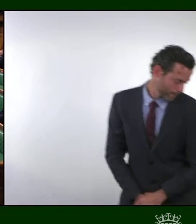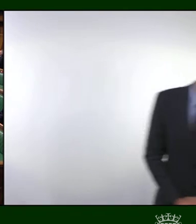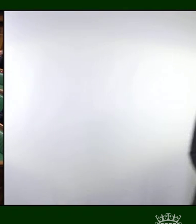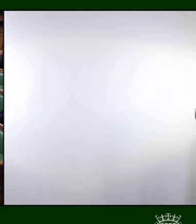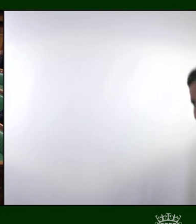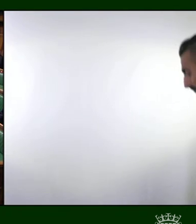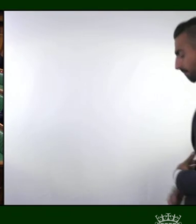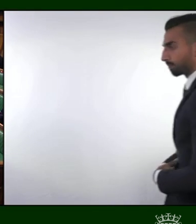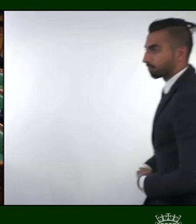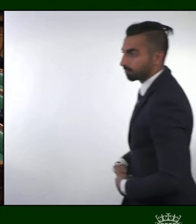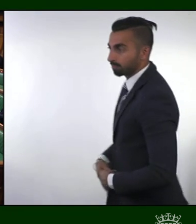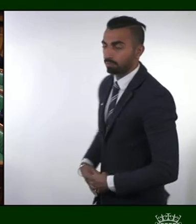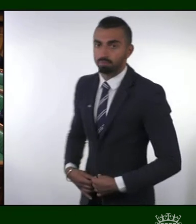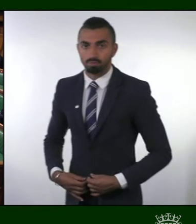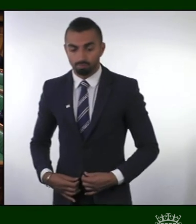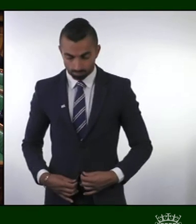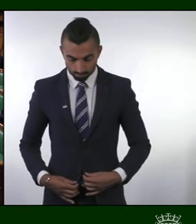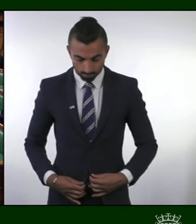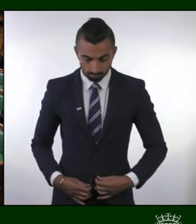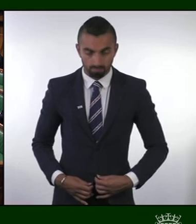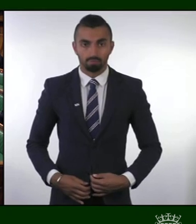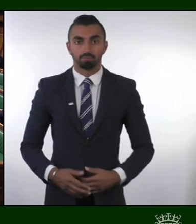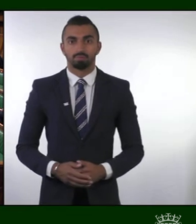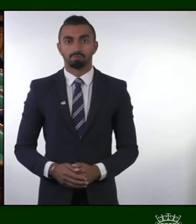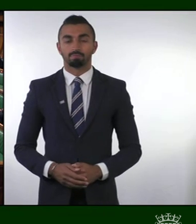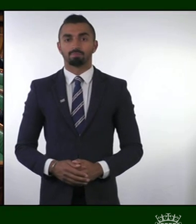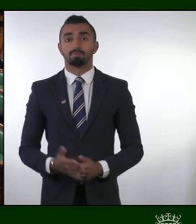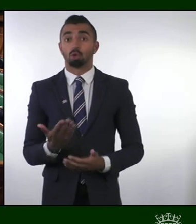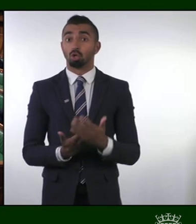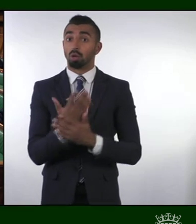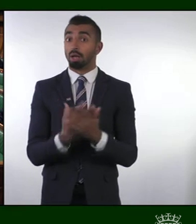It is bold, it is imaginative, and it is well targeted.